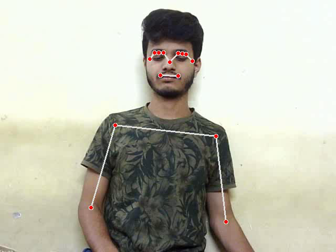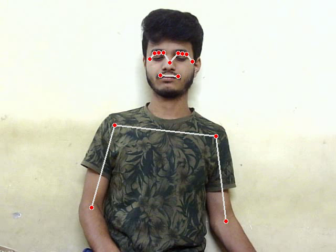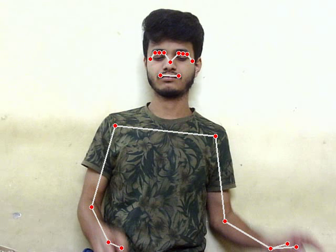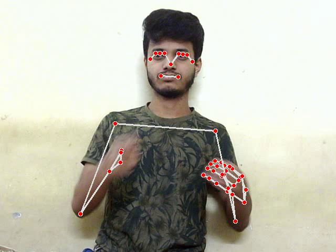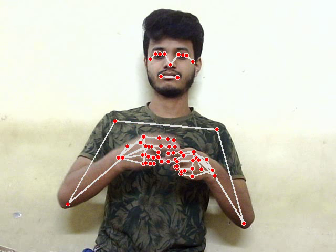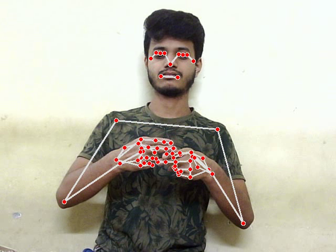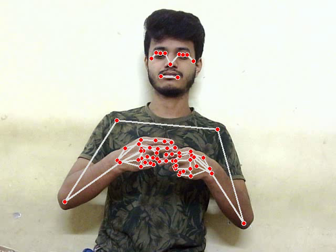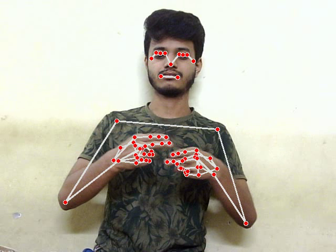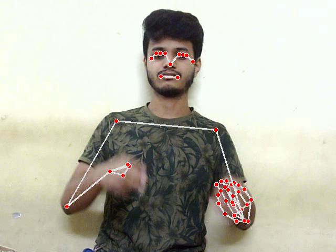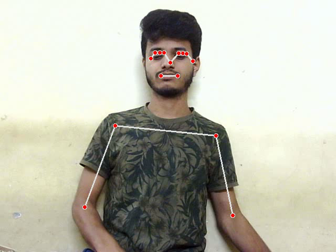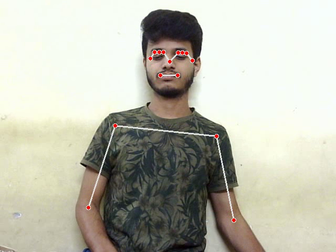name